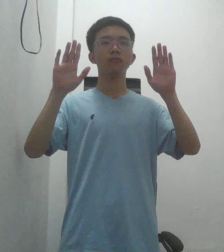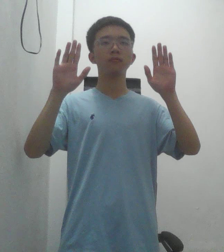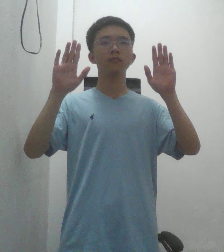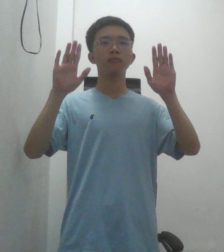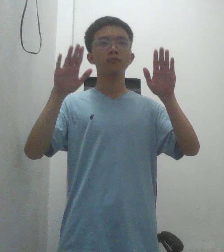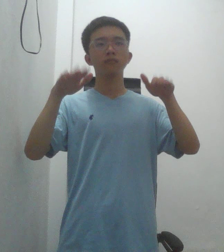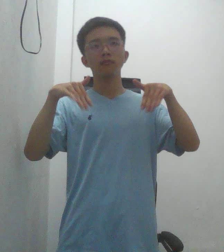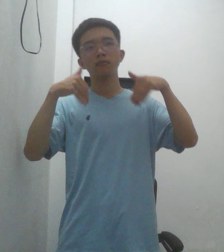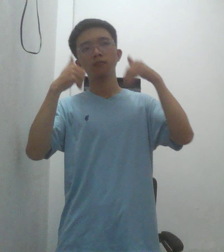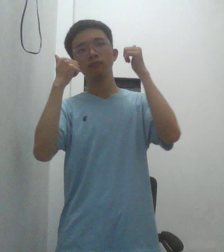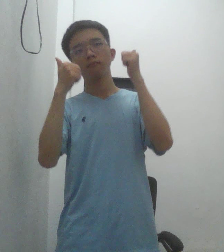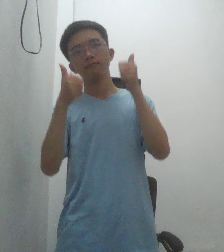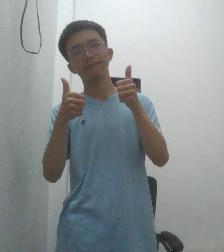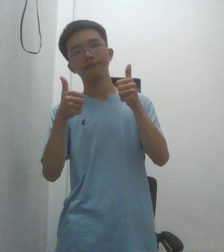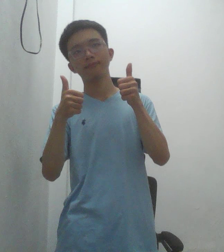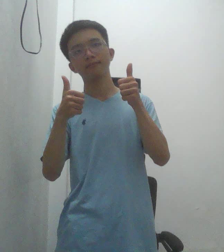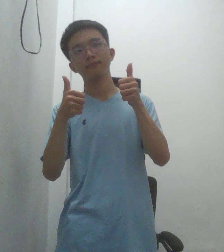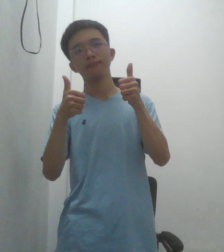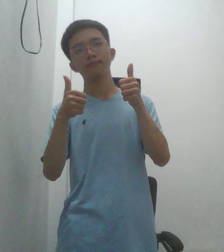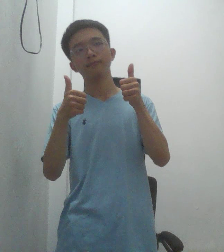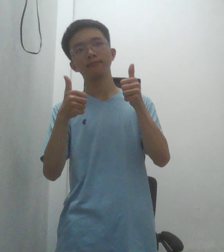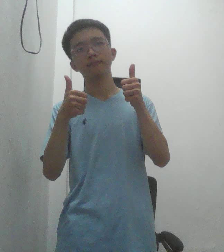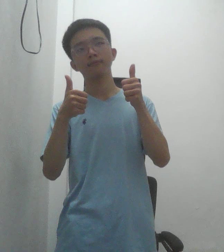tuyet voi